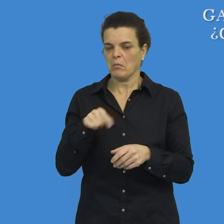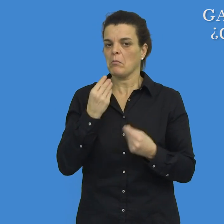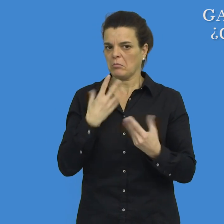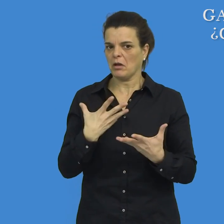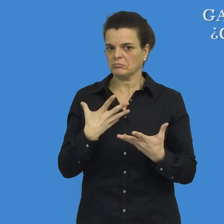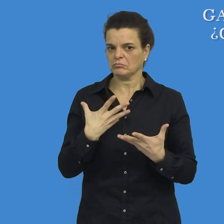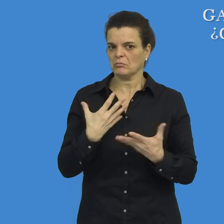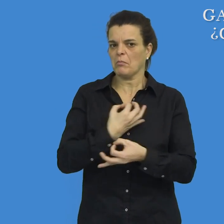bien